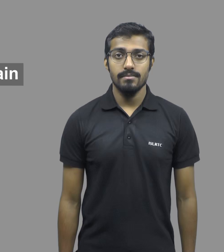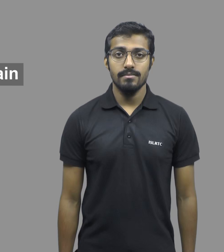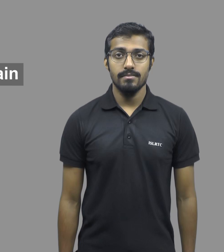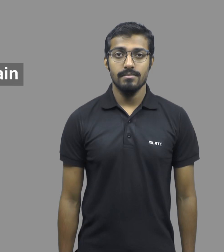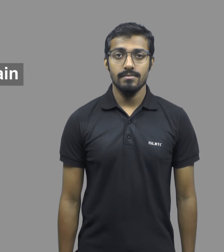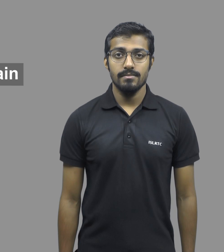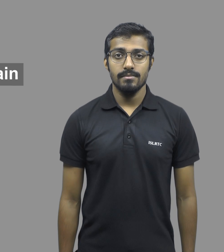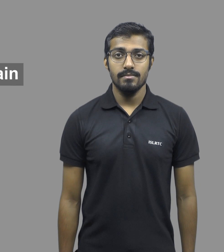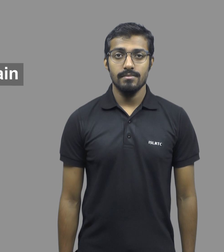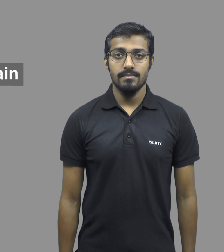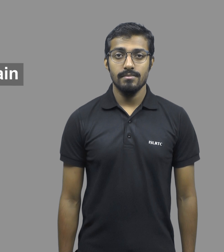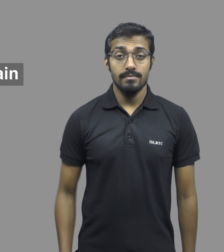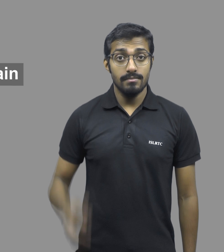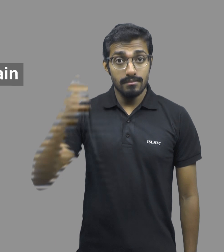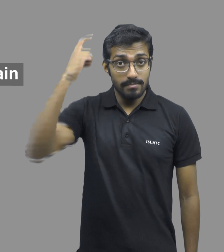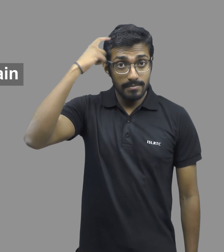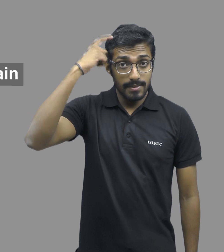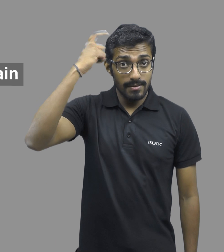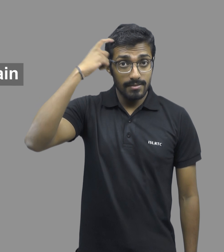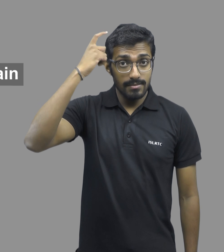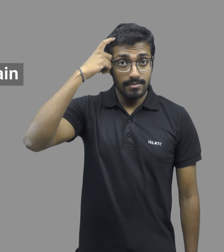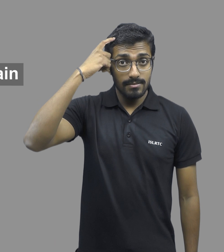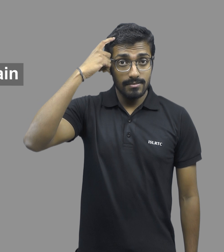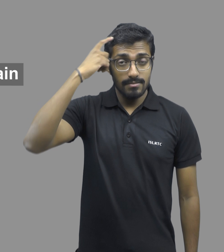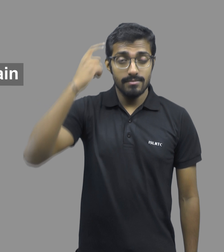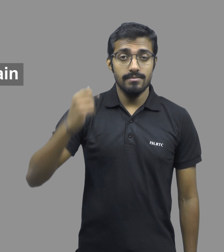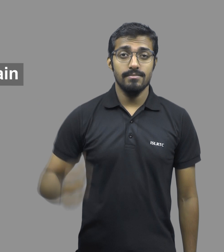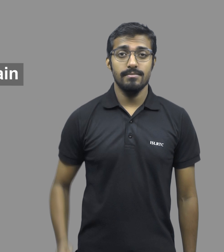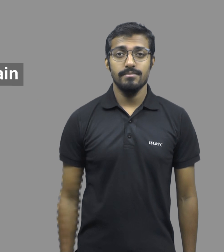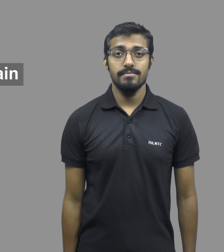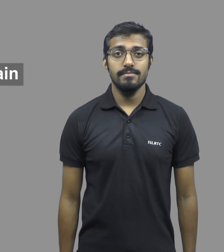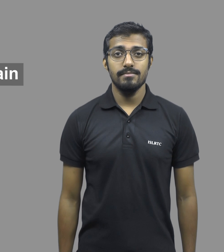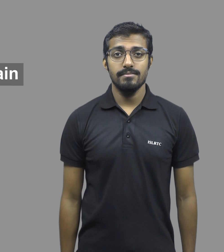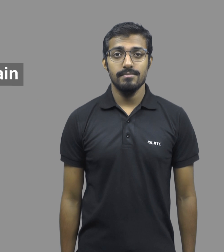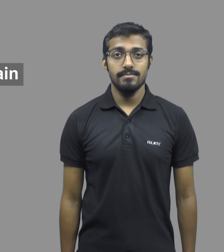Brain